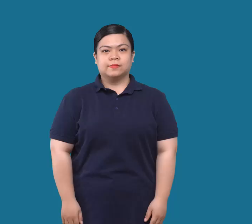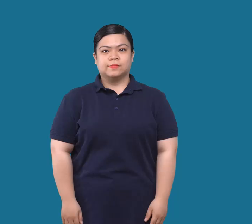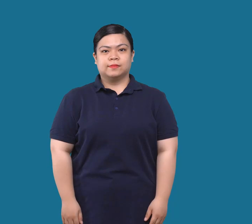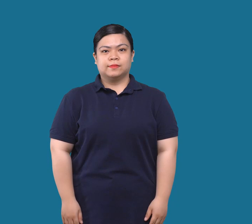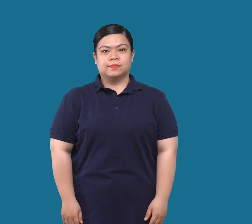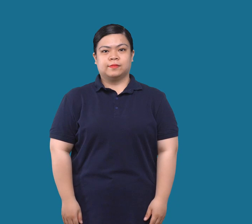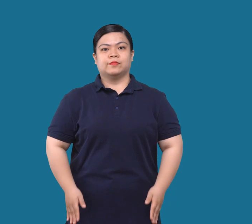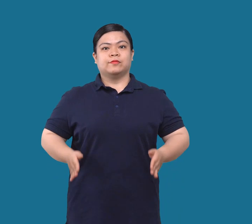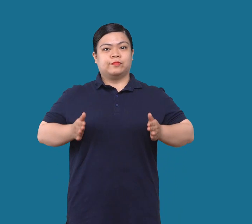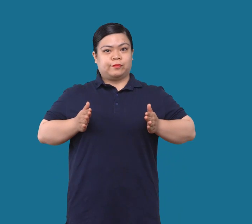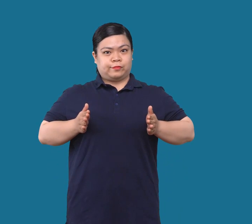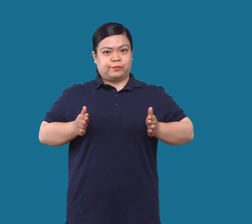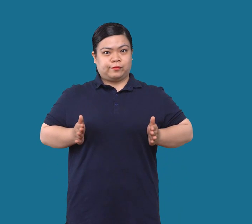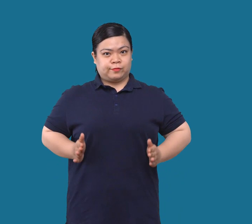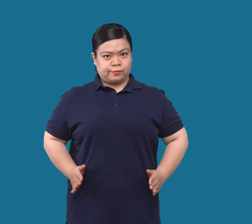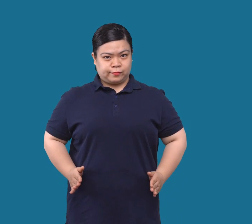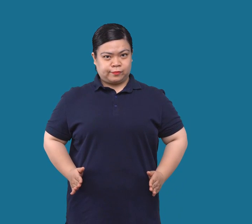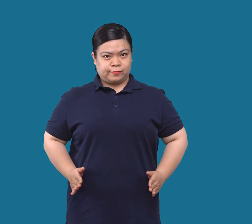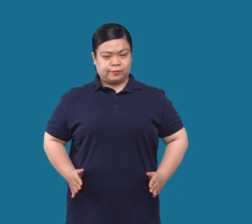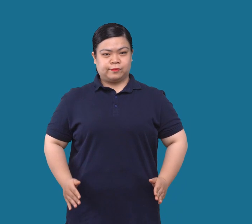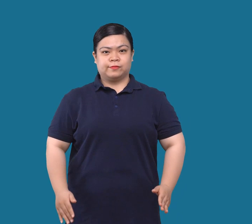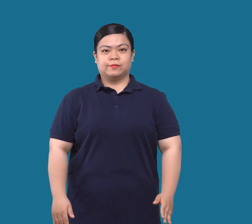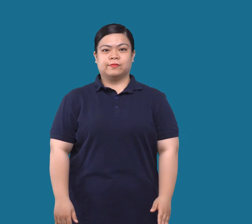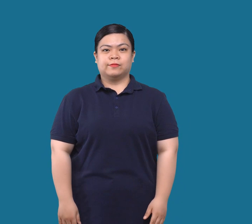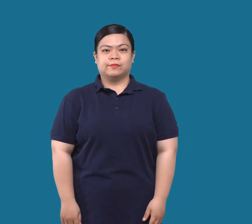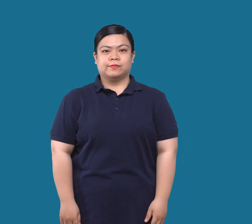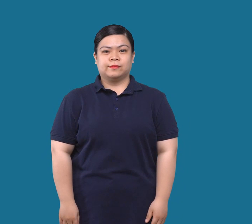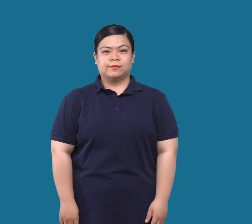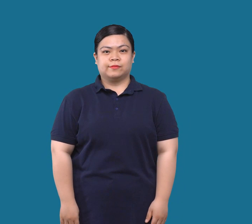phong cách